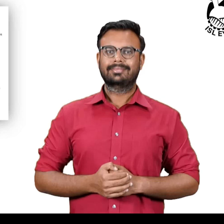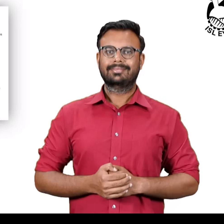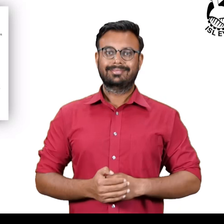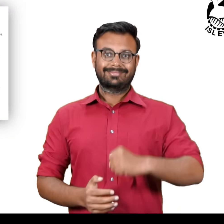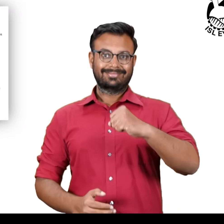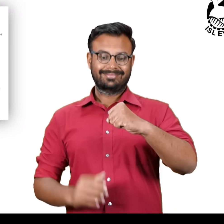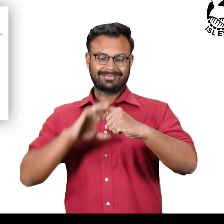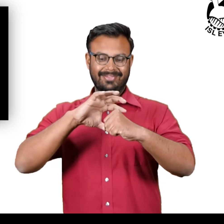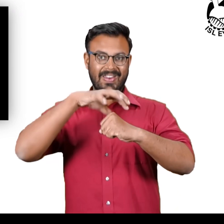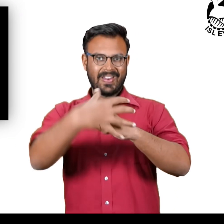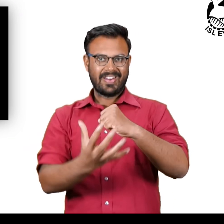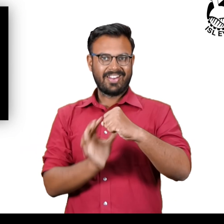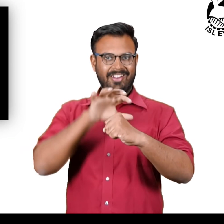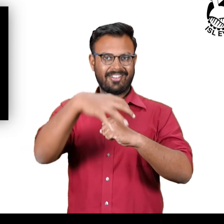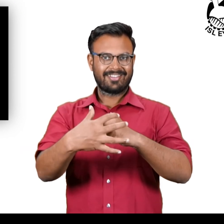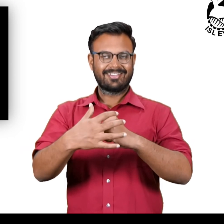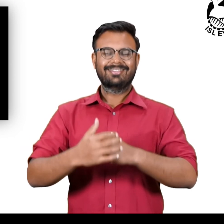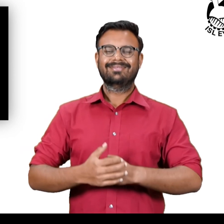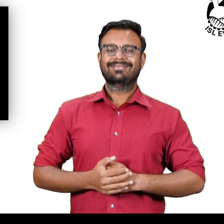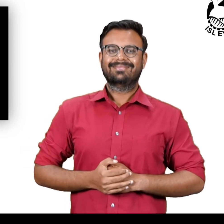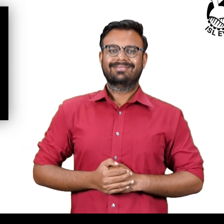Atom